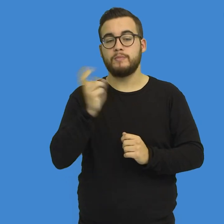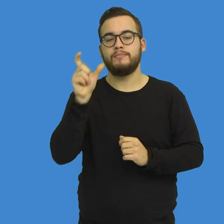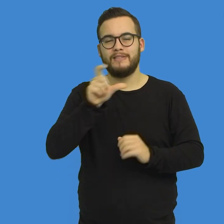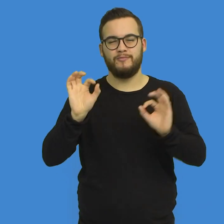persona